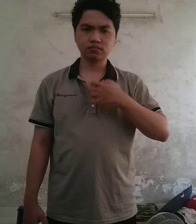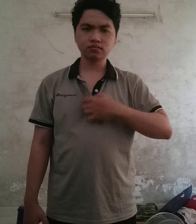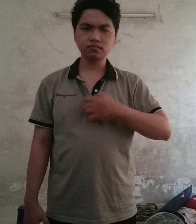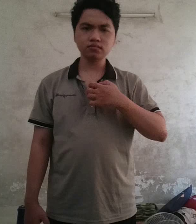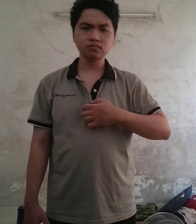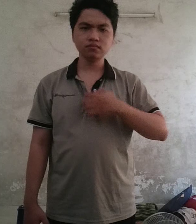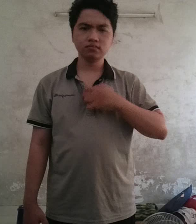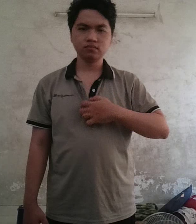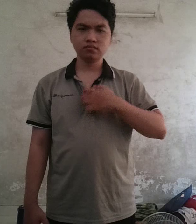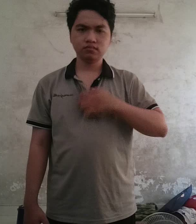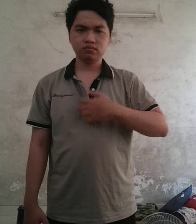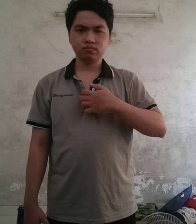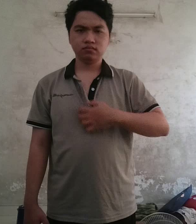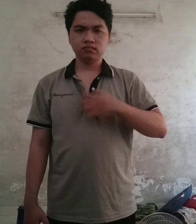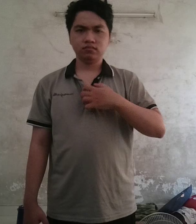ghen